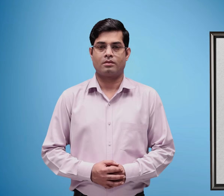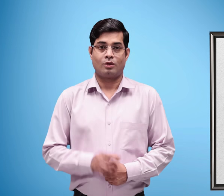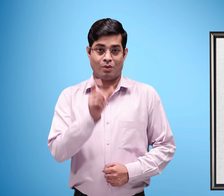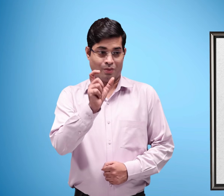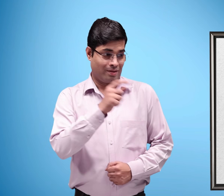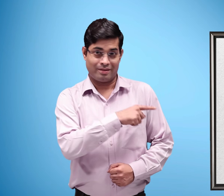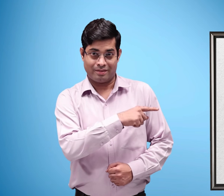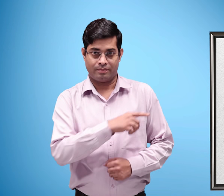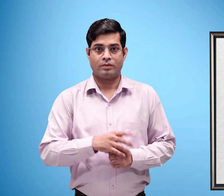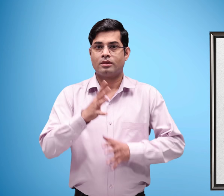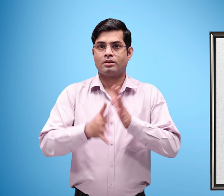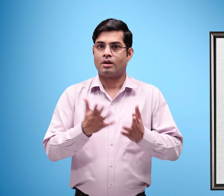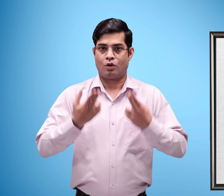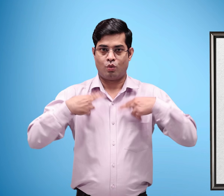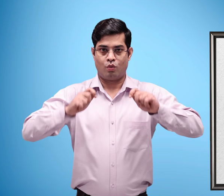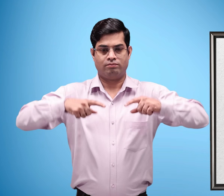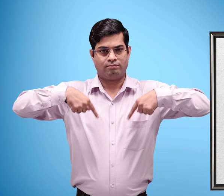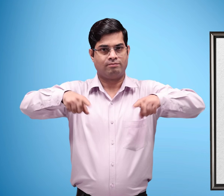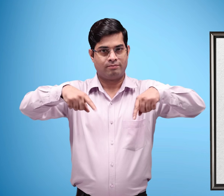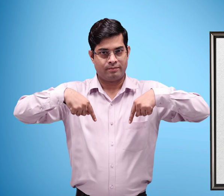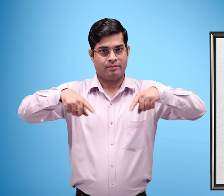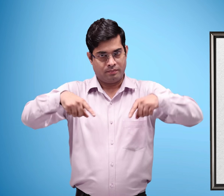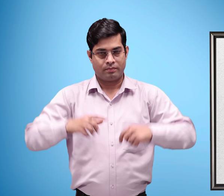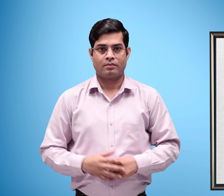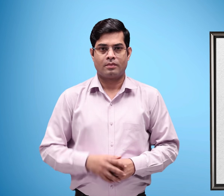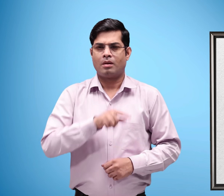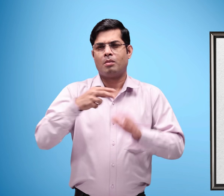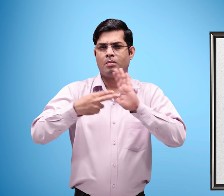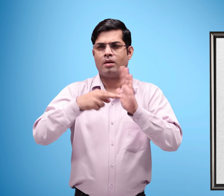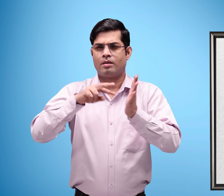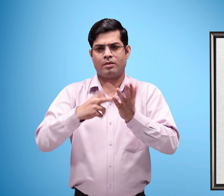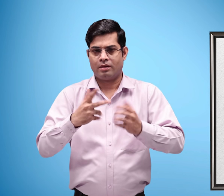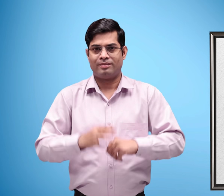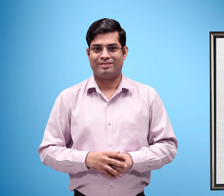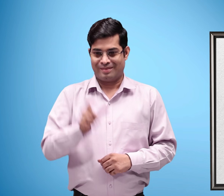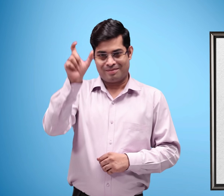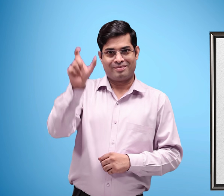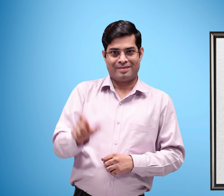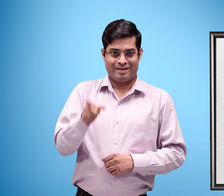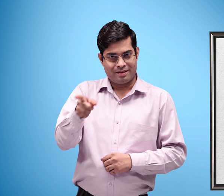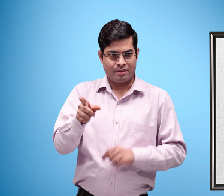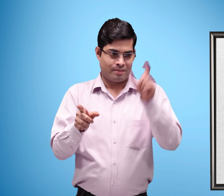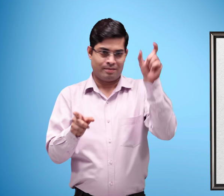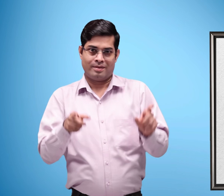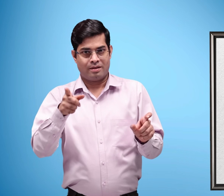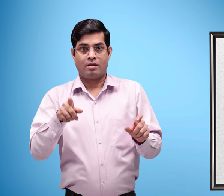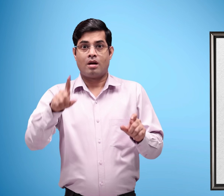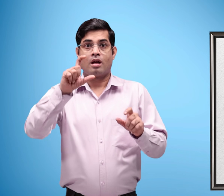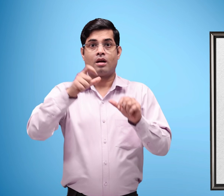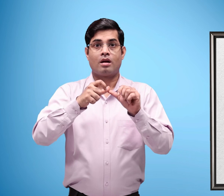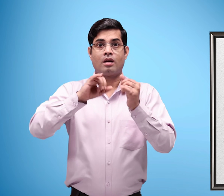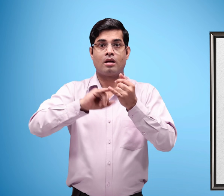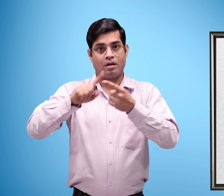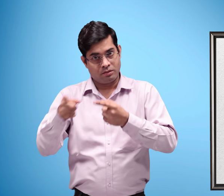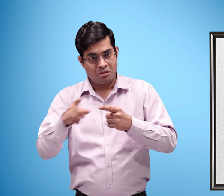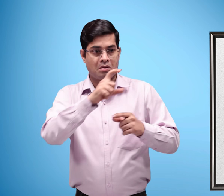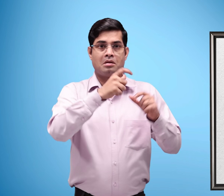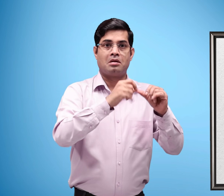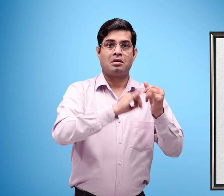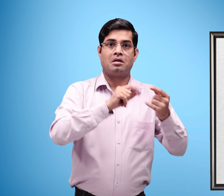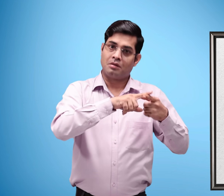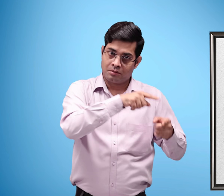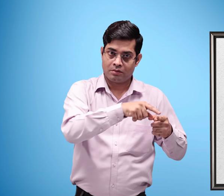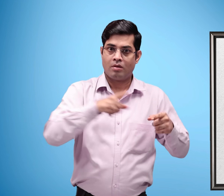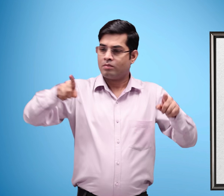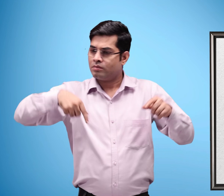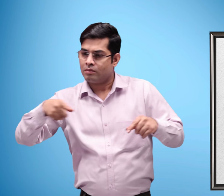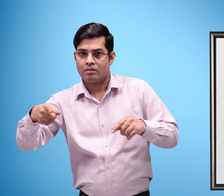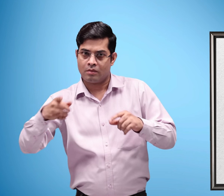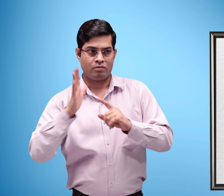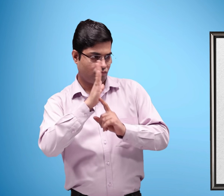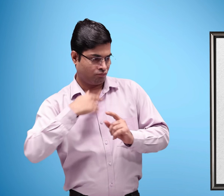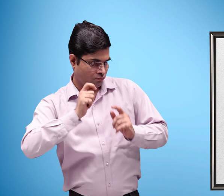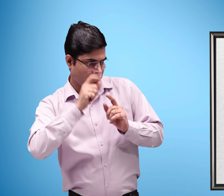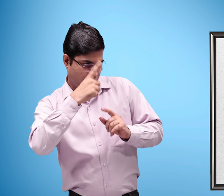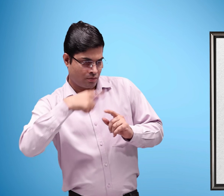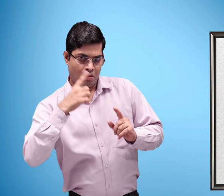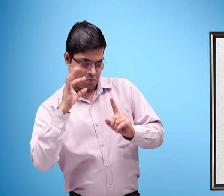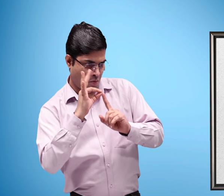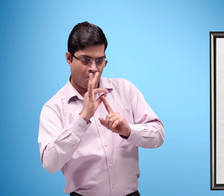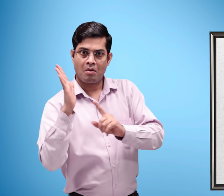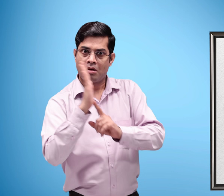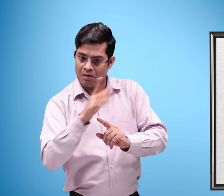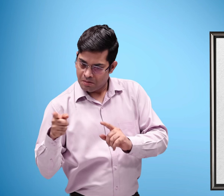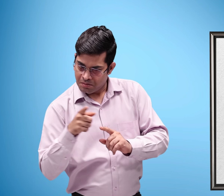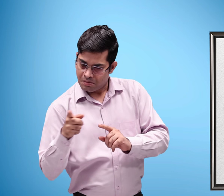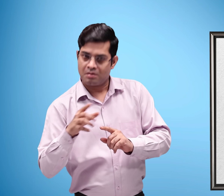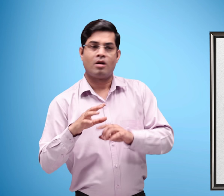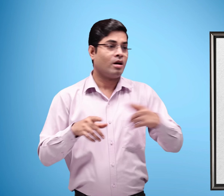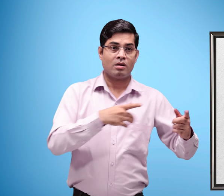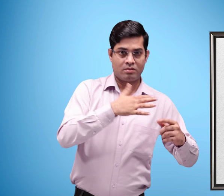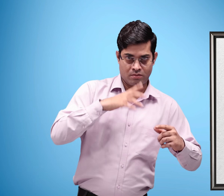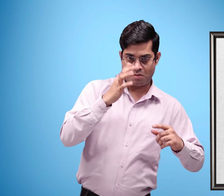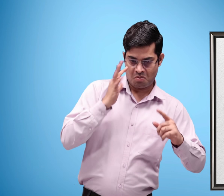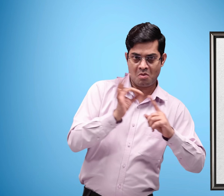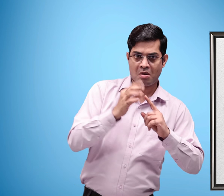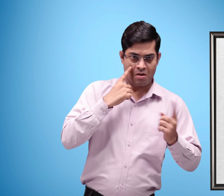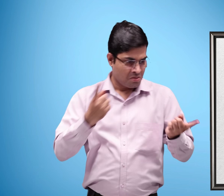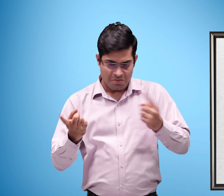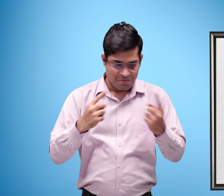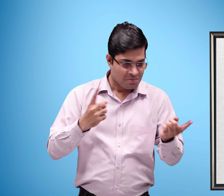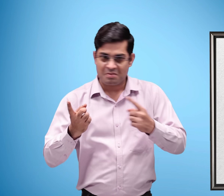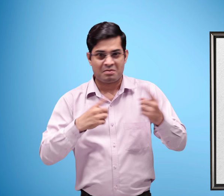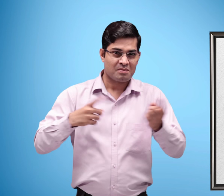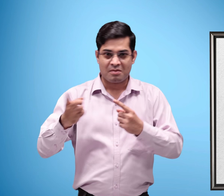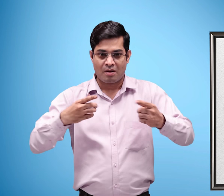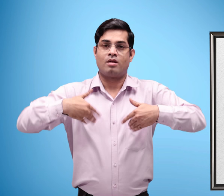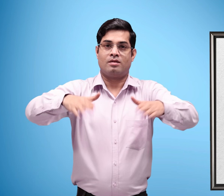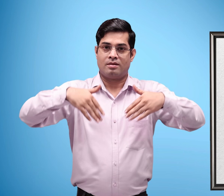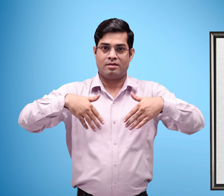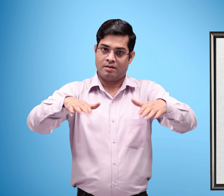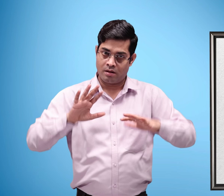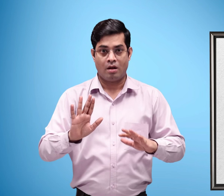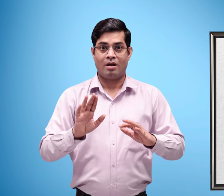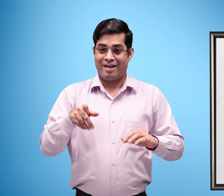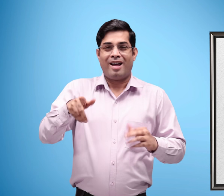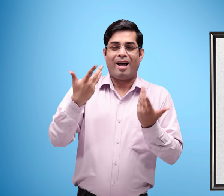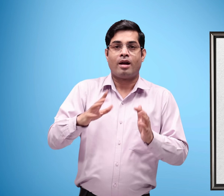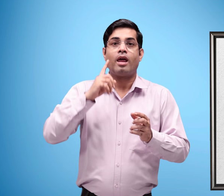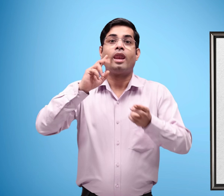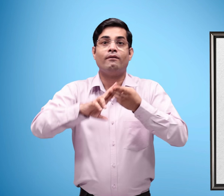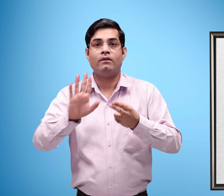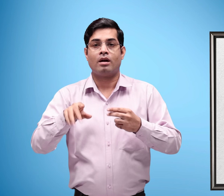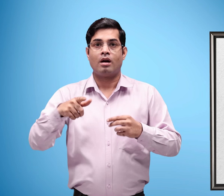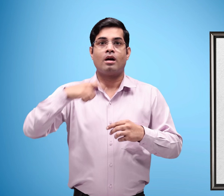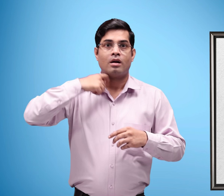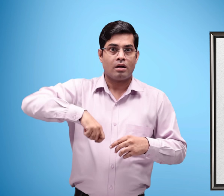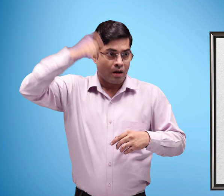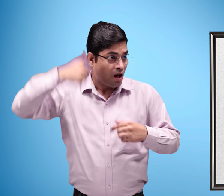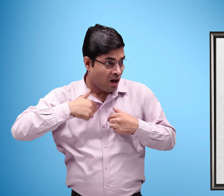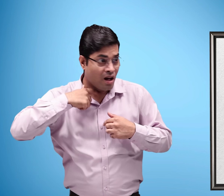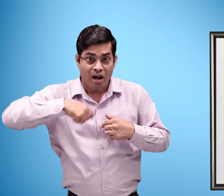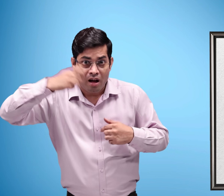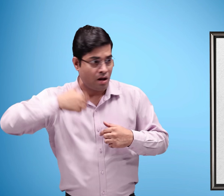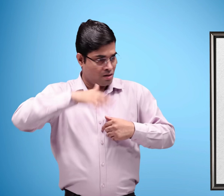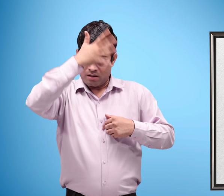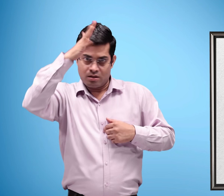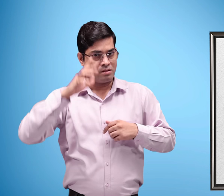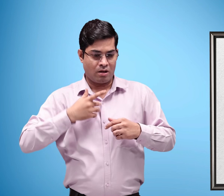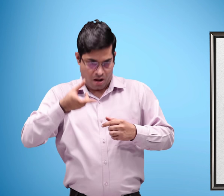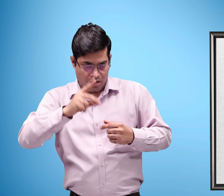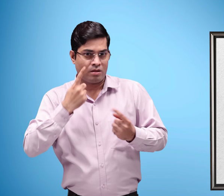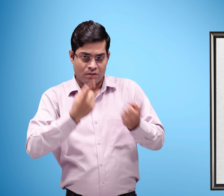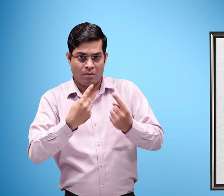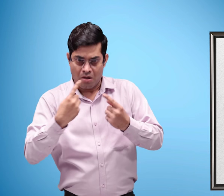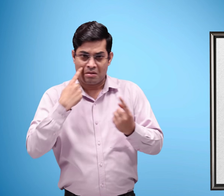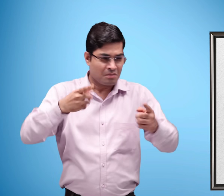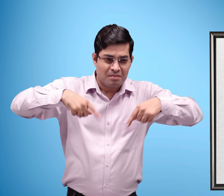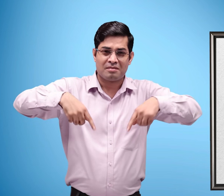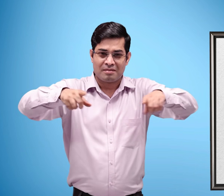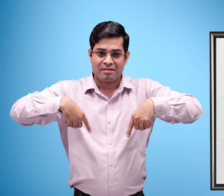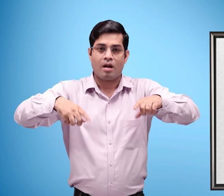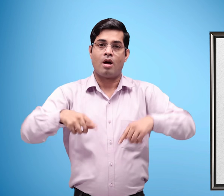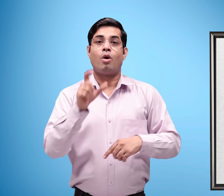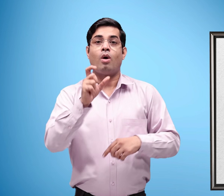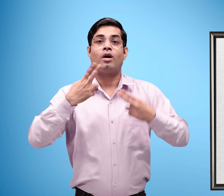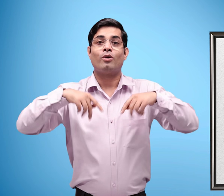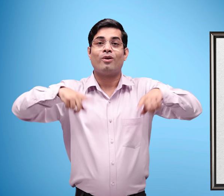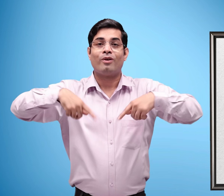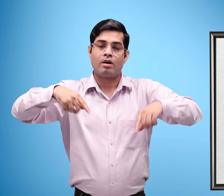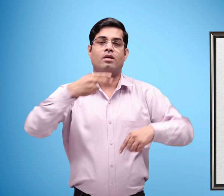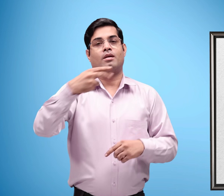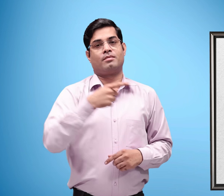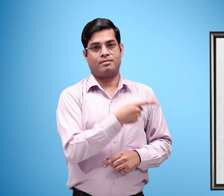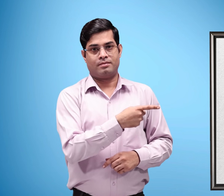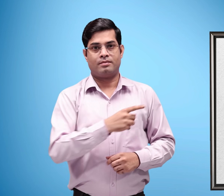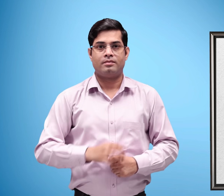Trial This sign means trial. It is a legal procedure in which the evidence is presented in court and the lawyers argue their cases. According to the Constitution, every individual charged of a crime has to be given a fair trial.